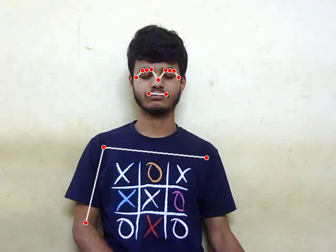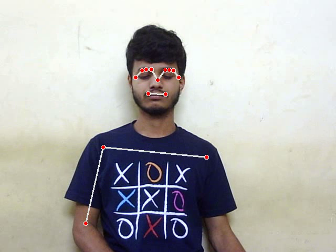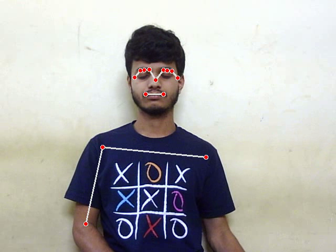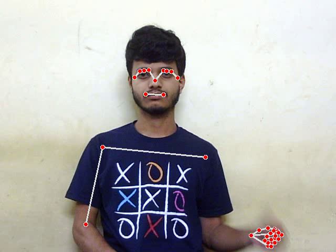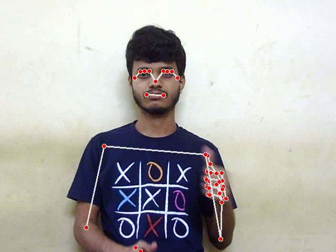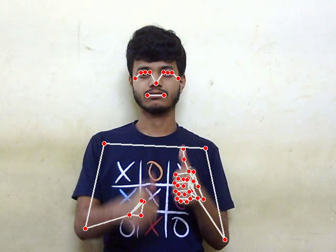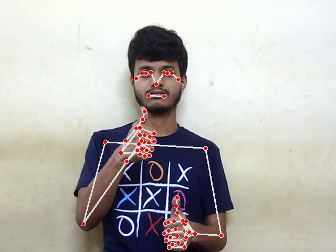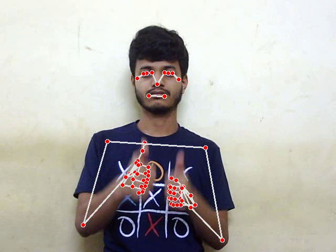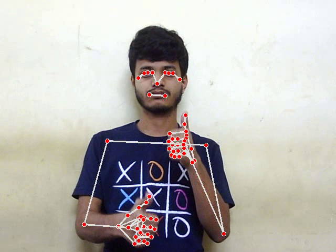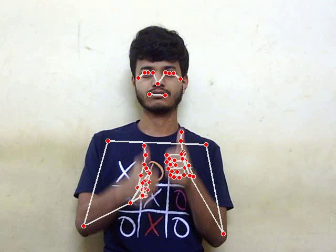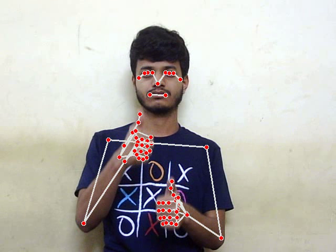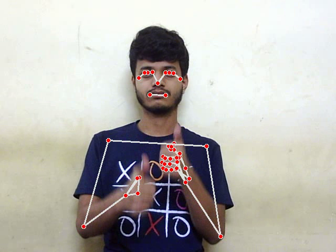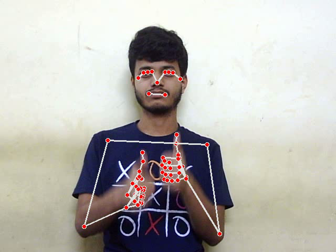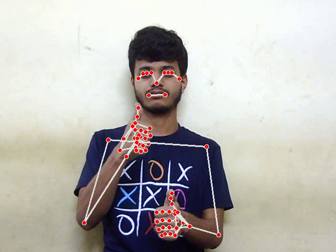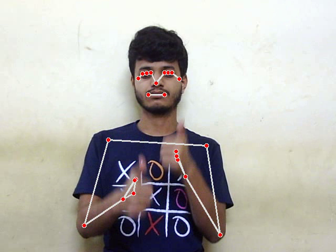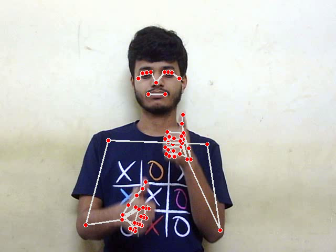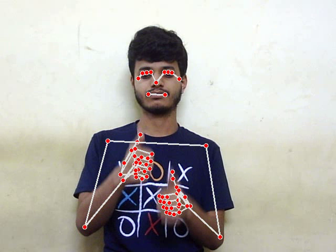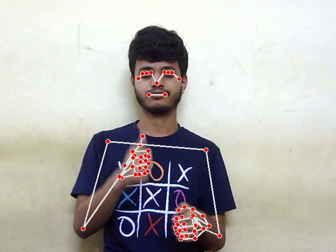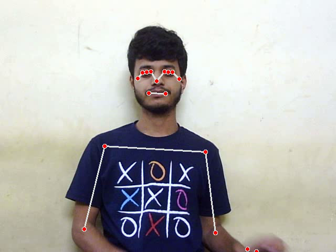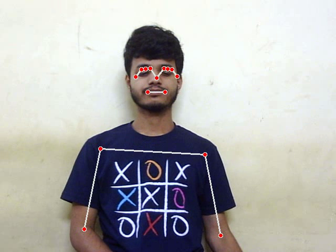which